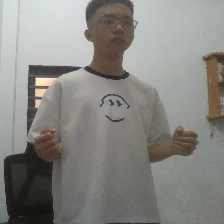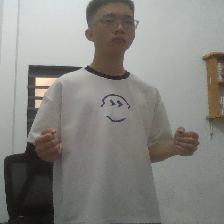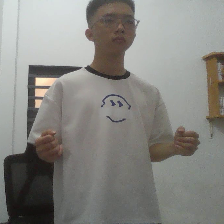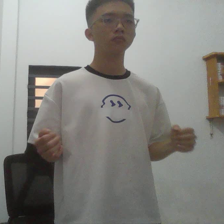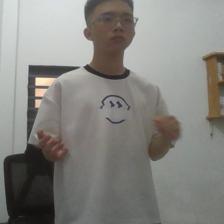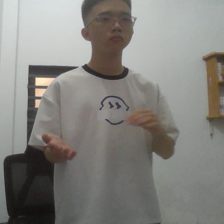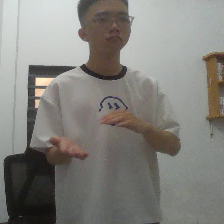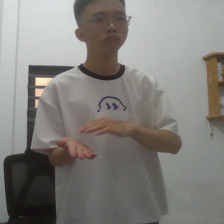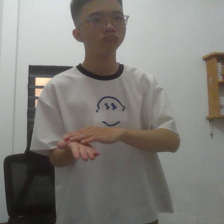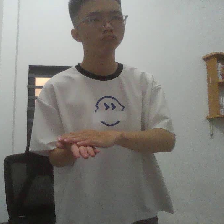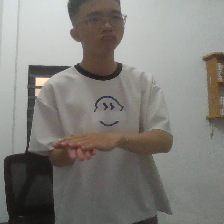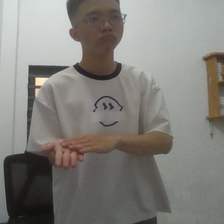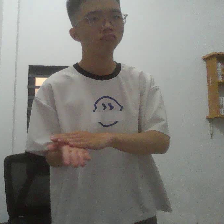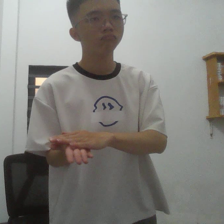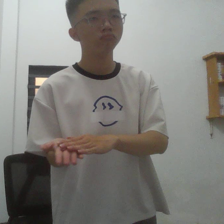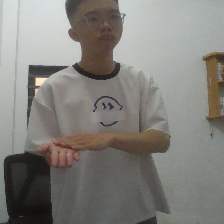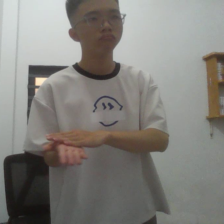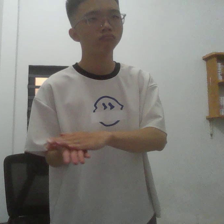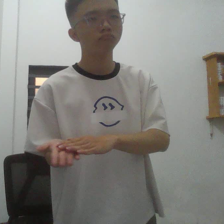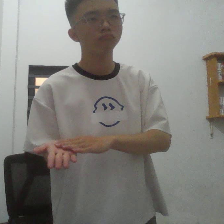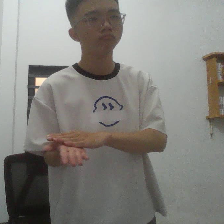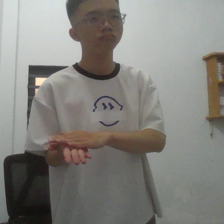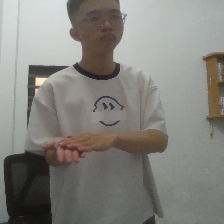xin loi